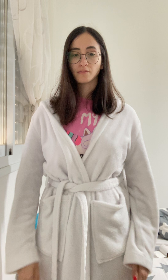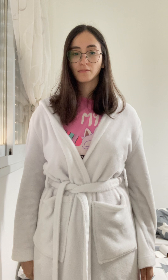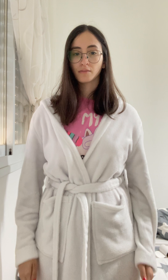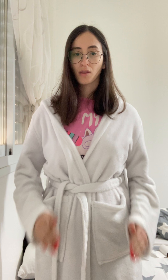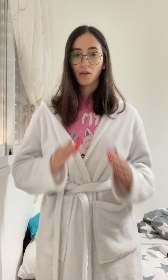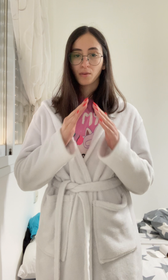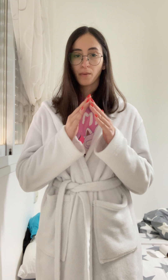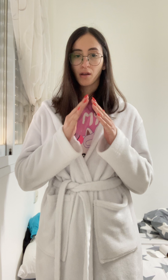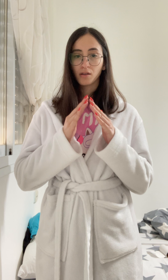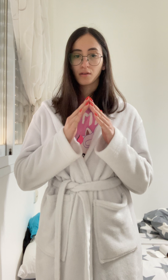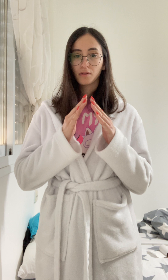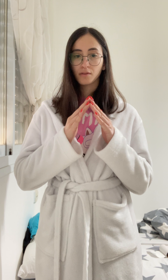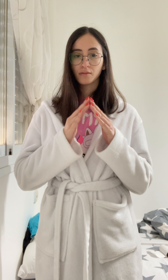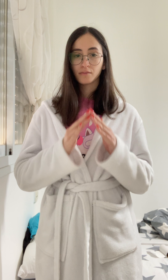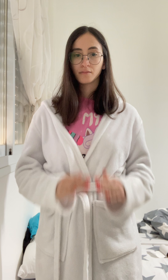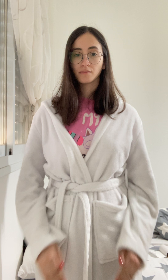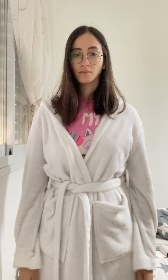בית